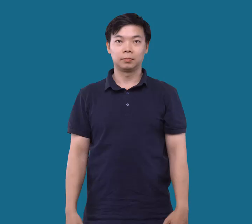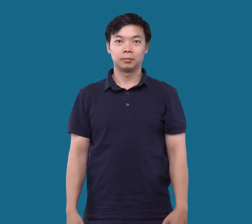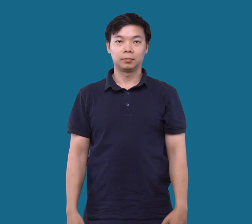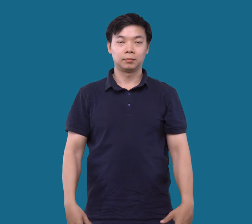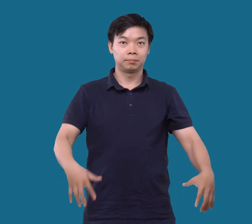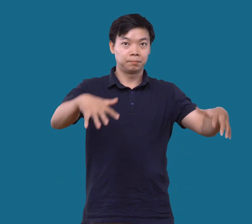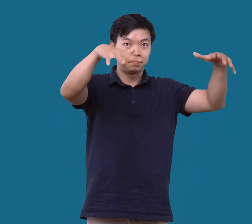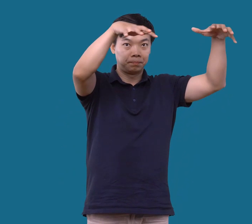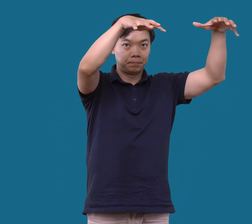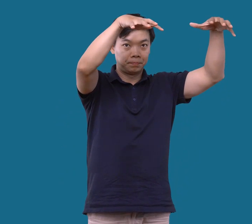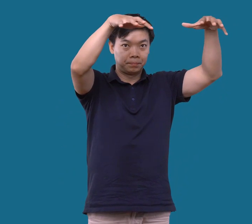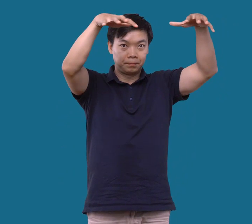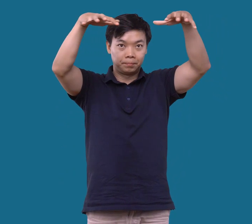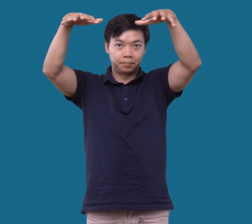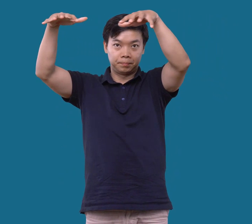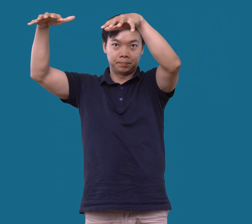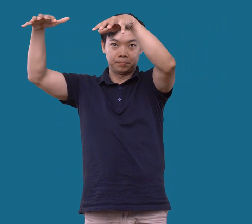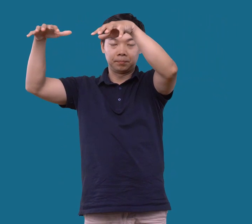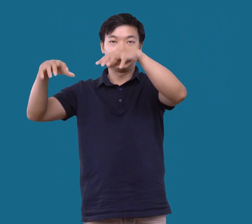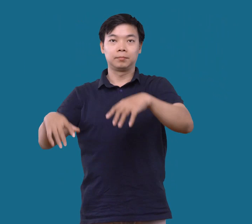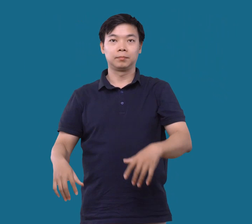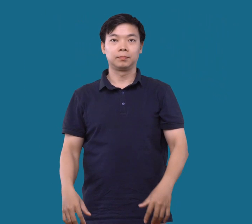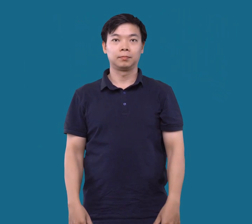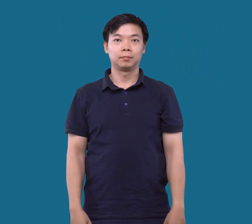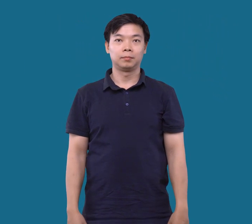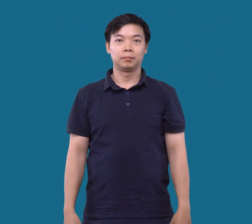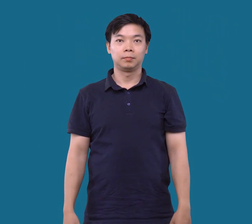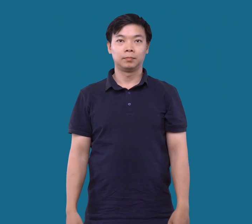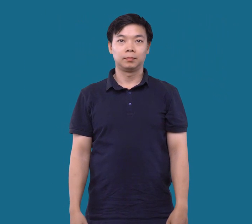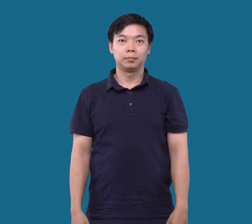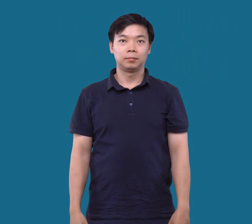mây